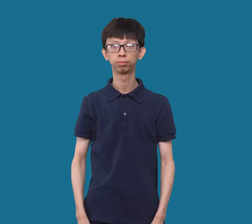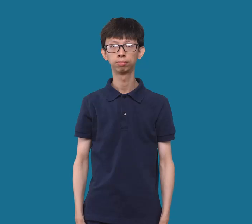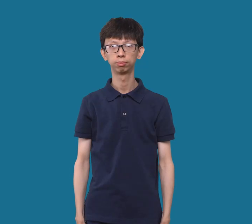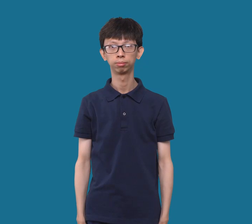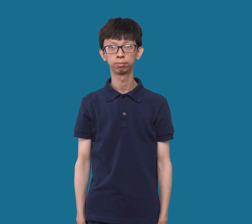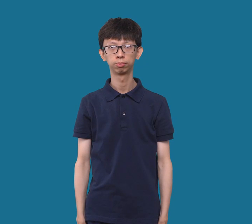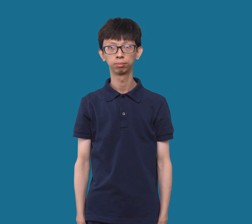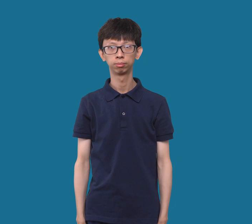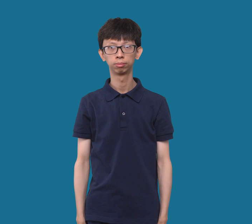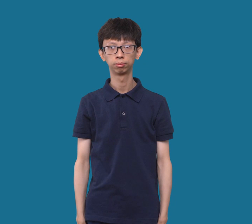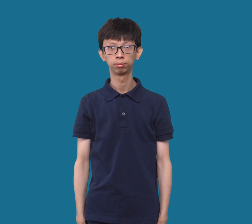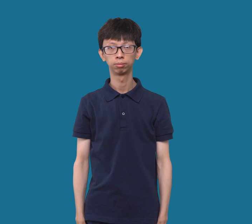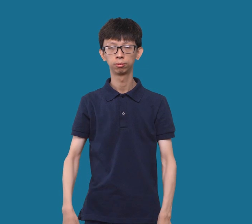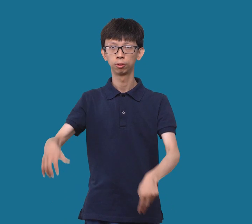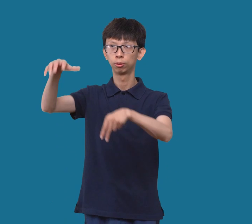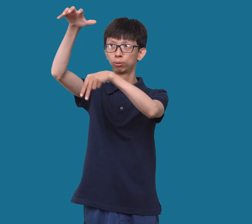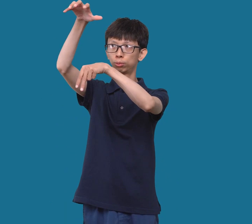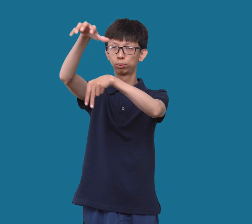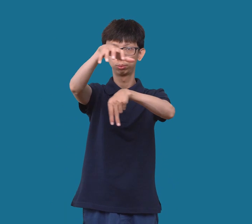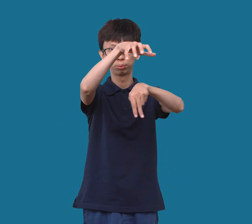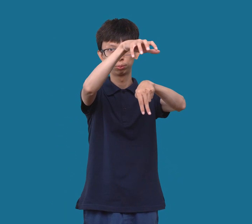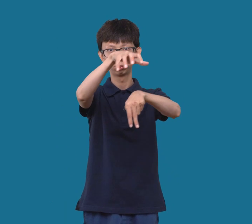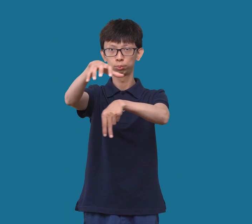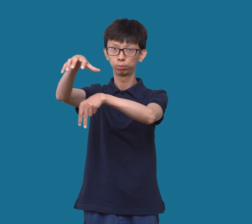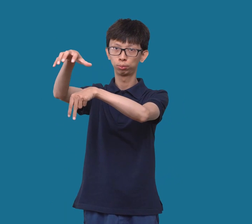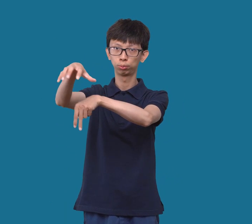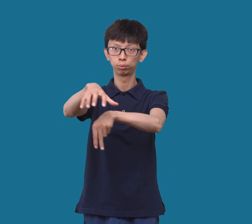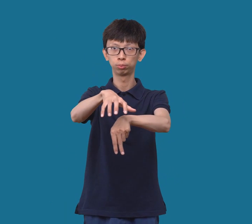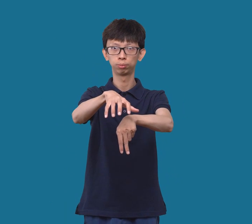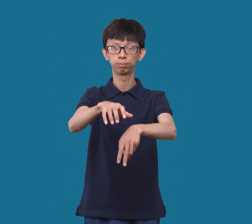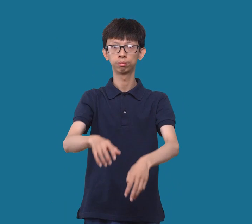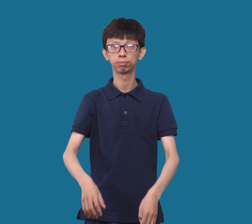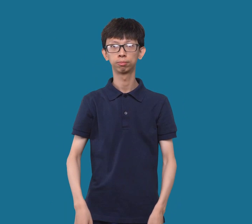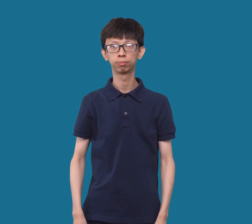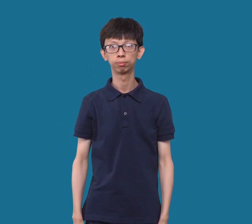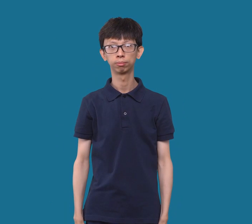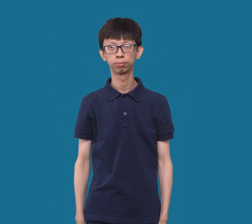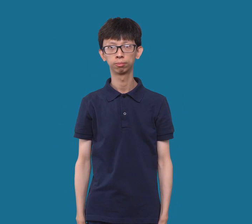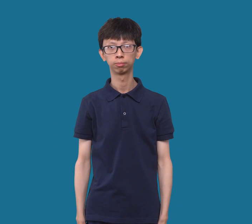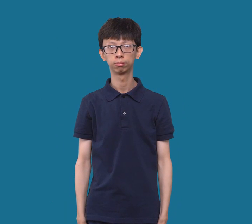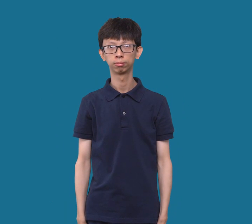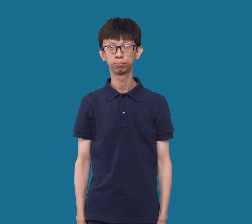nhảy dù